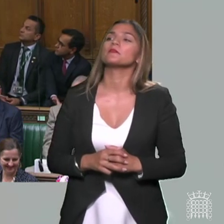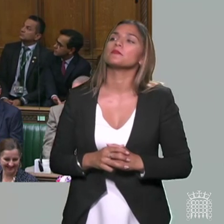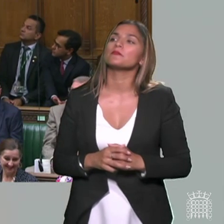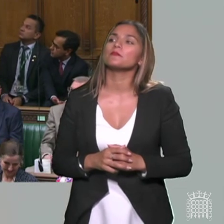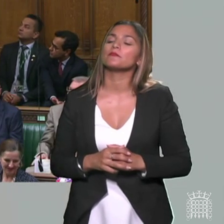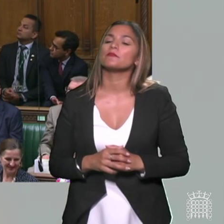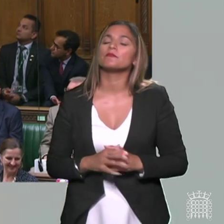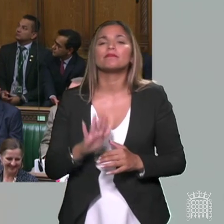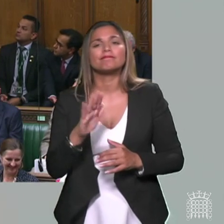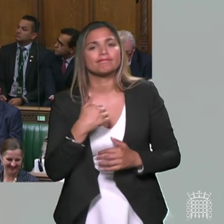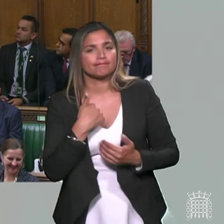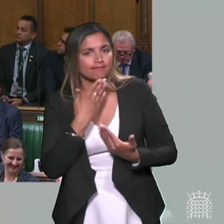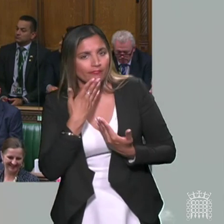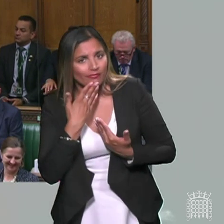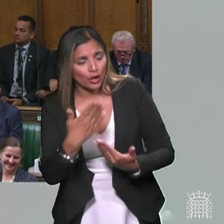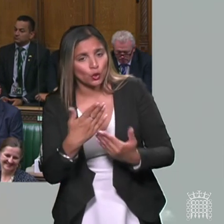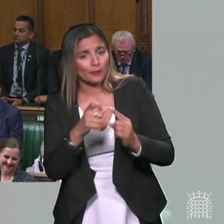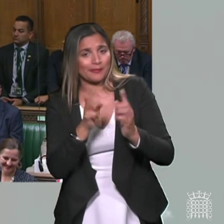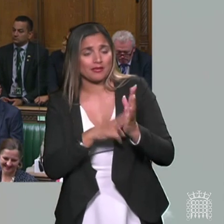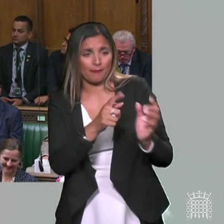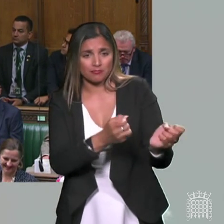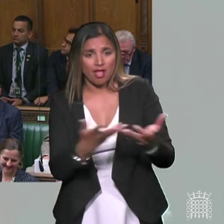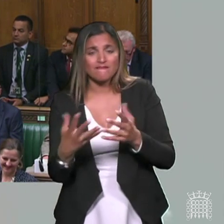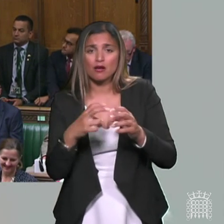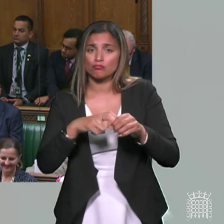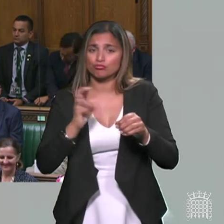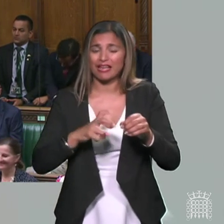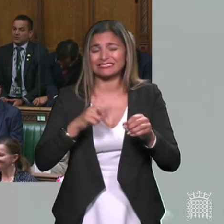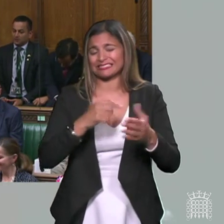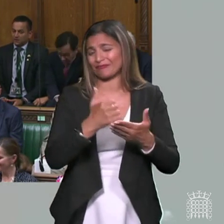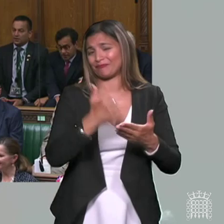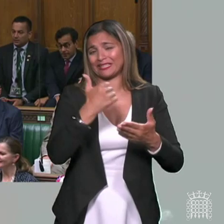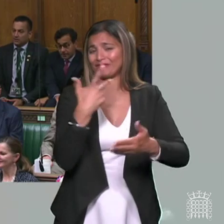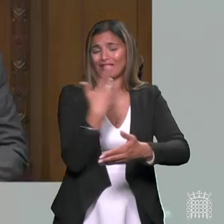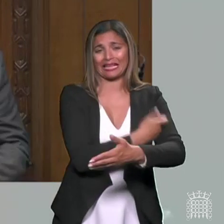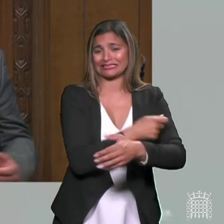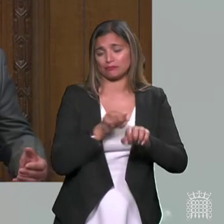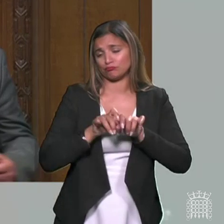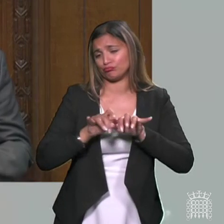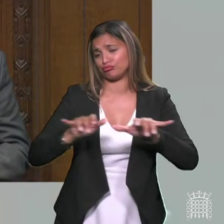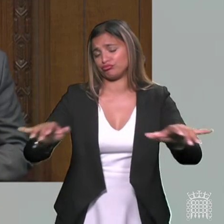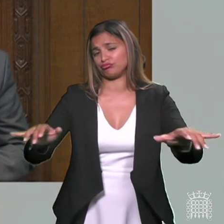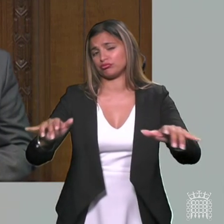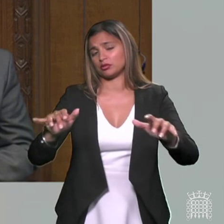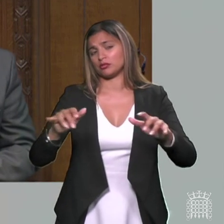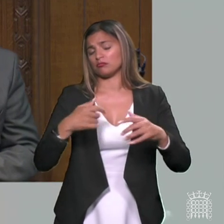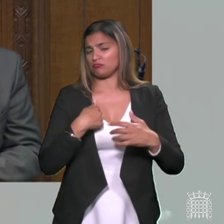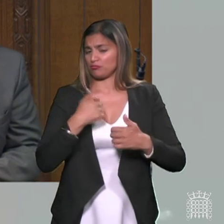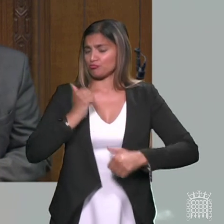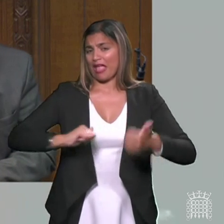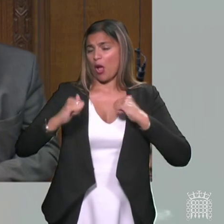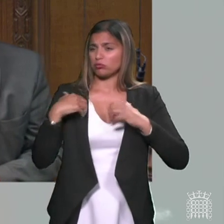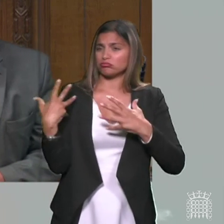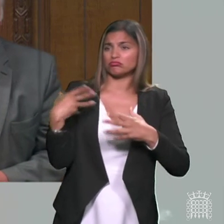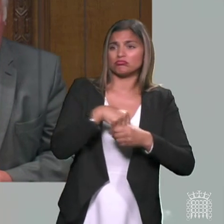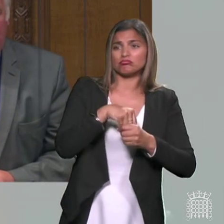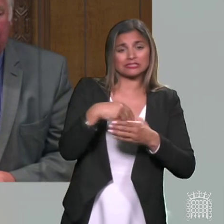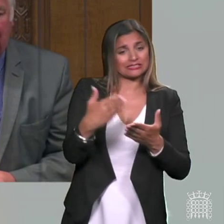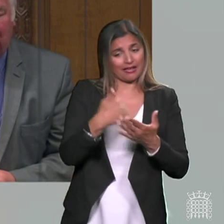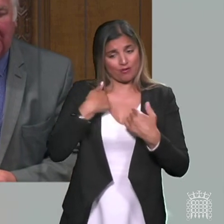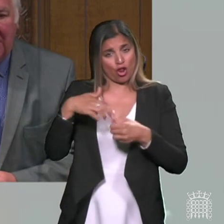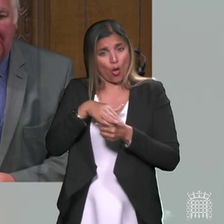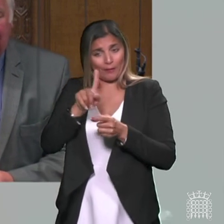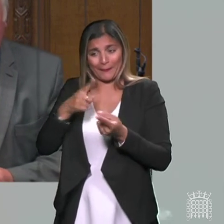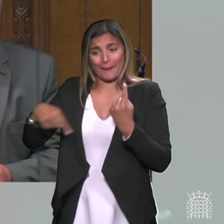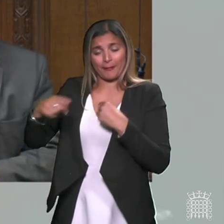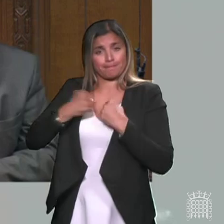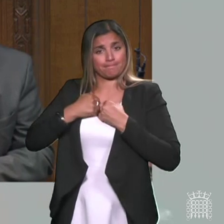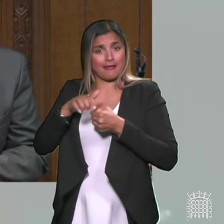I thank the Prime Minister for delivering Brexit and the fantastic vaccine roll-out programme, which I was proud to be involved with and which saved so many lives in my constituency and around the country.